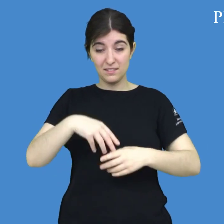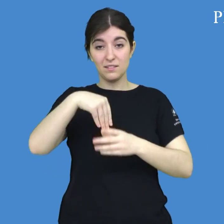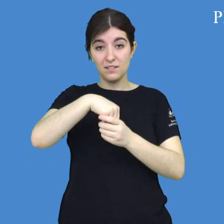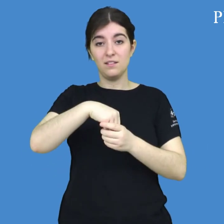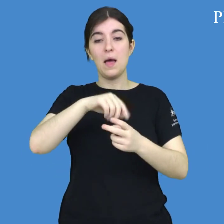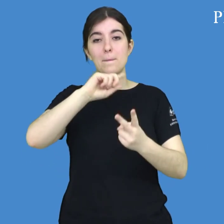dentro